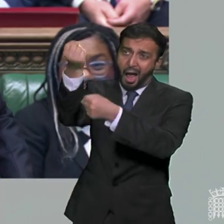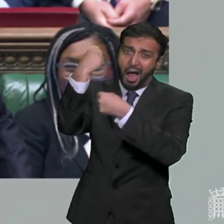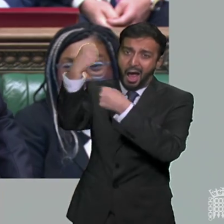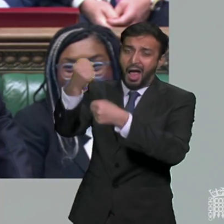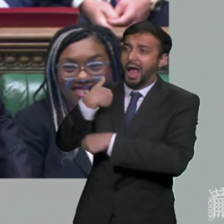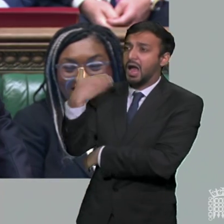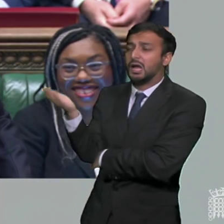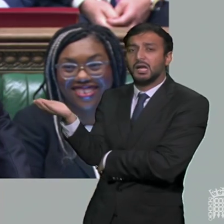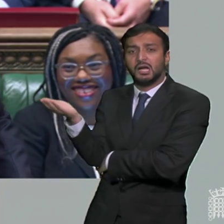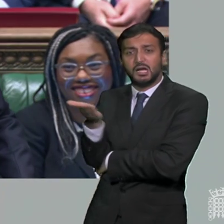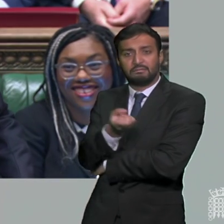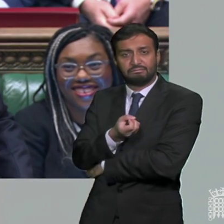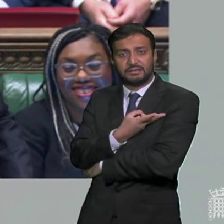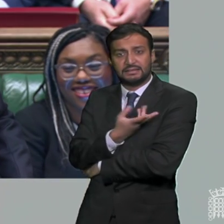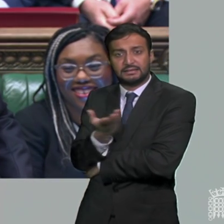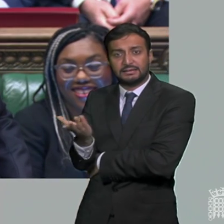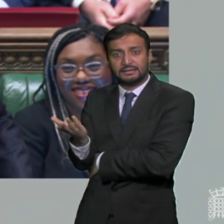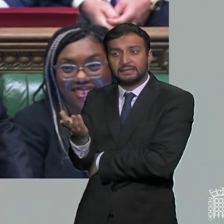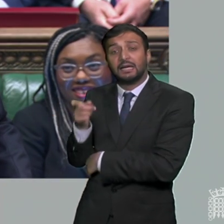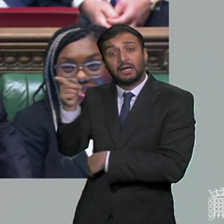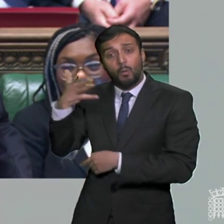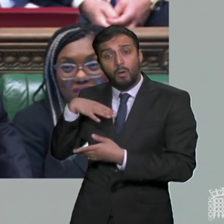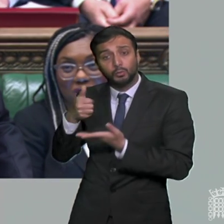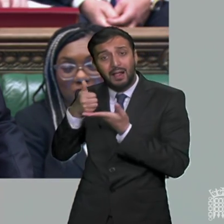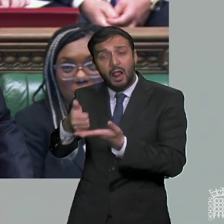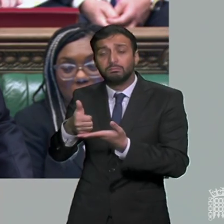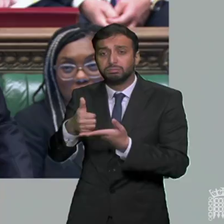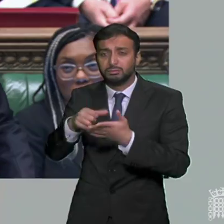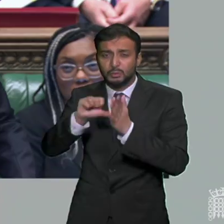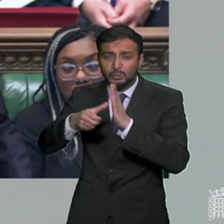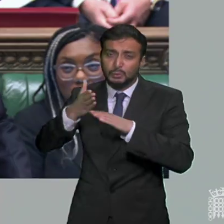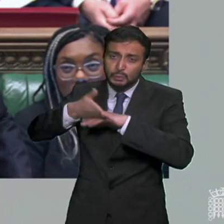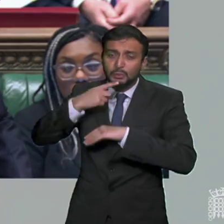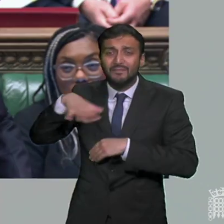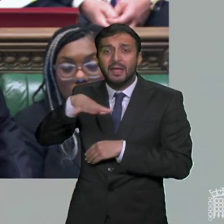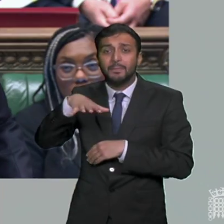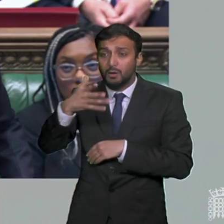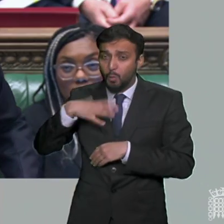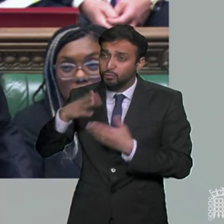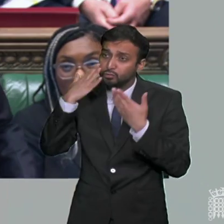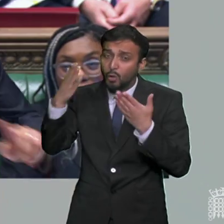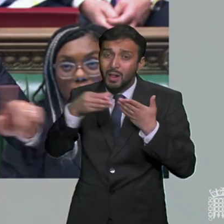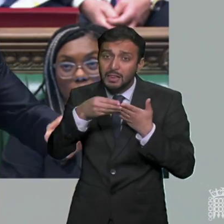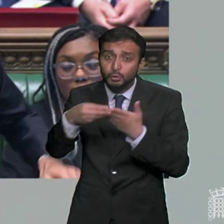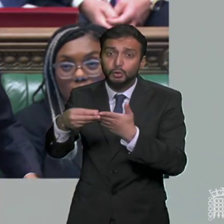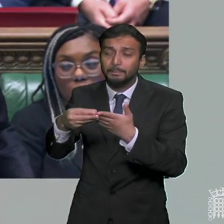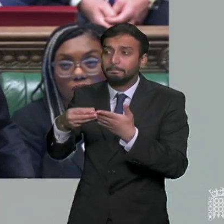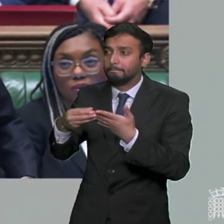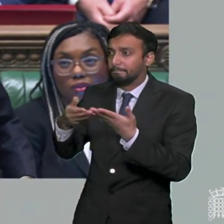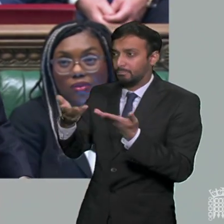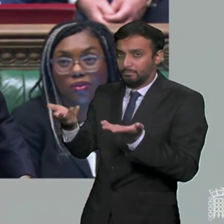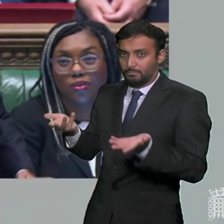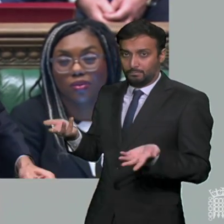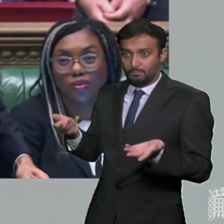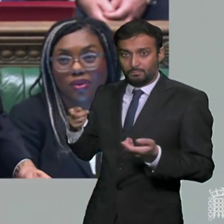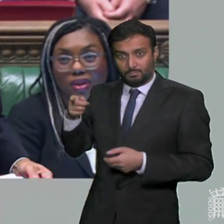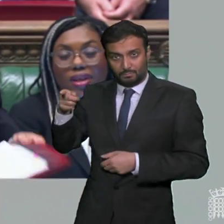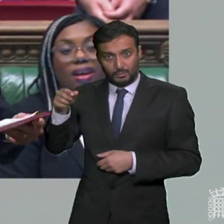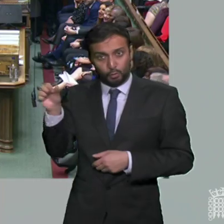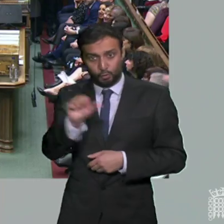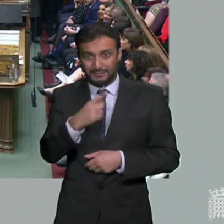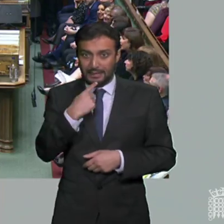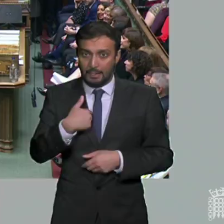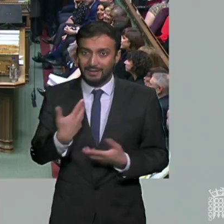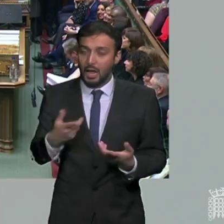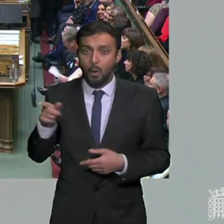If he wants to support those hard-working families and show some leadership, why does he not confirm right now that no Labour MPs are going to join those picket lines?